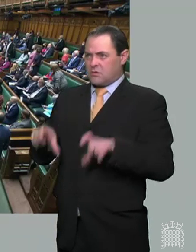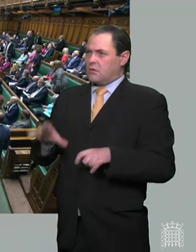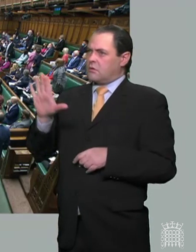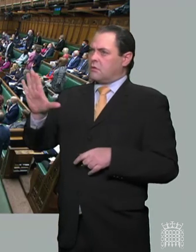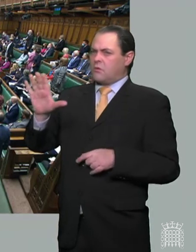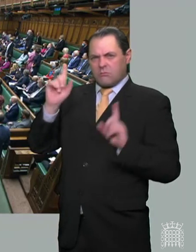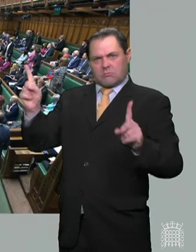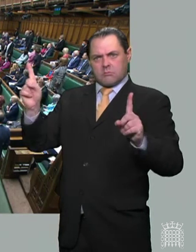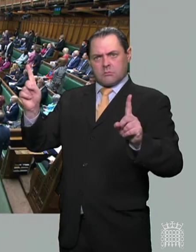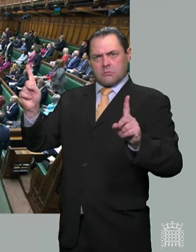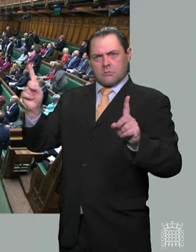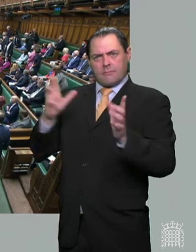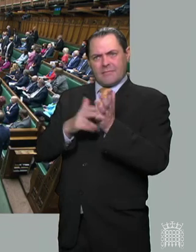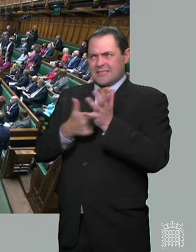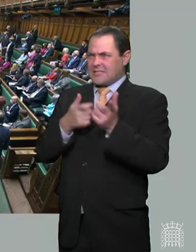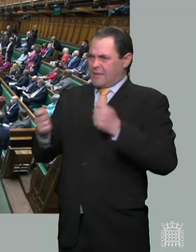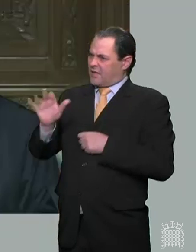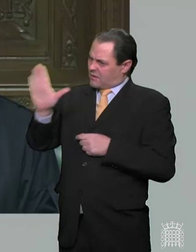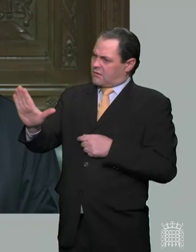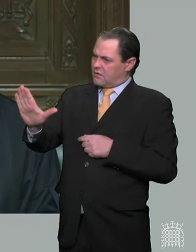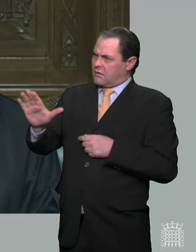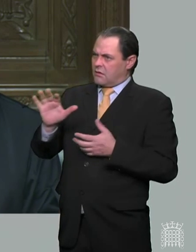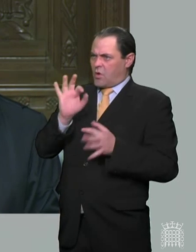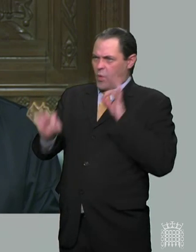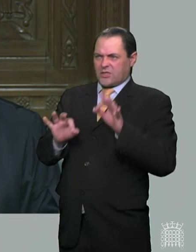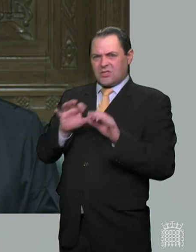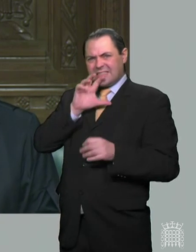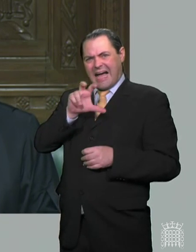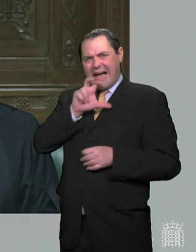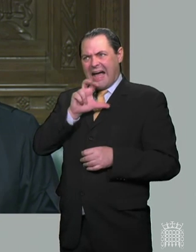Order. Please, we have to try to get through some questions.